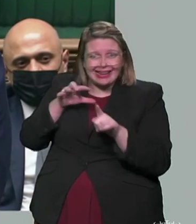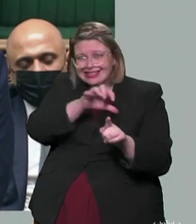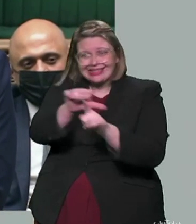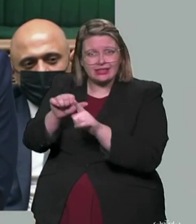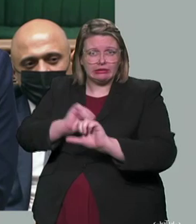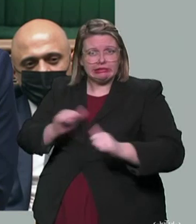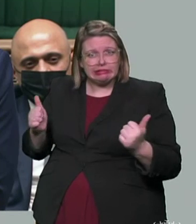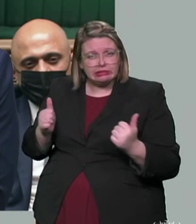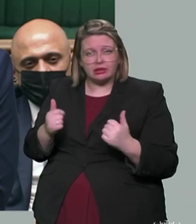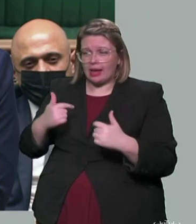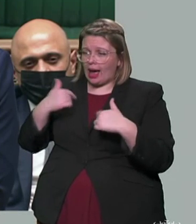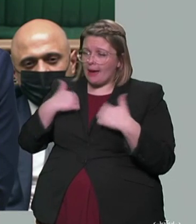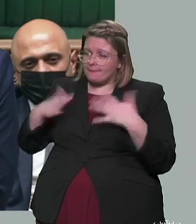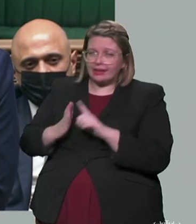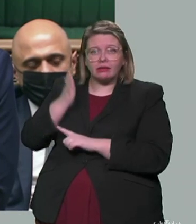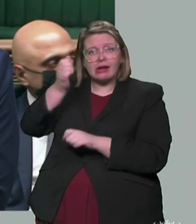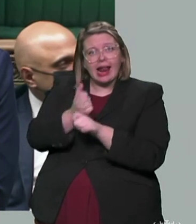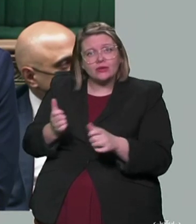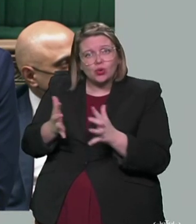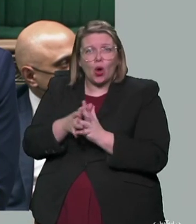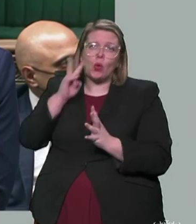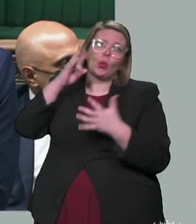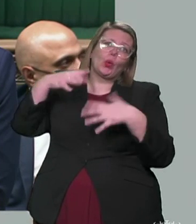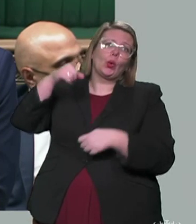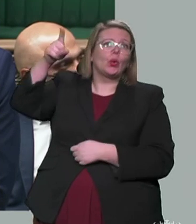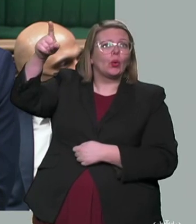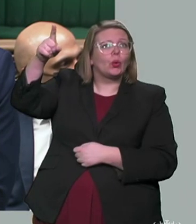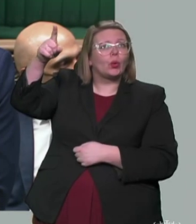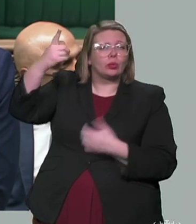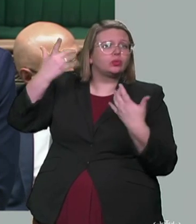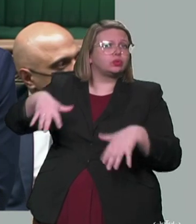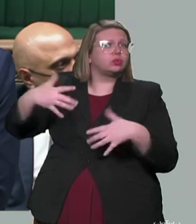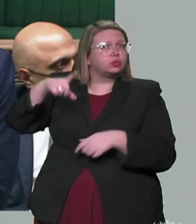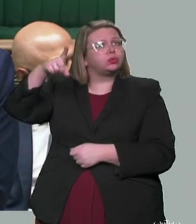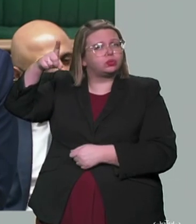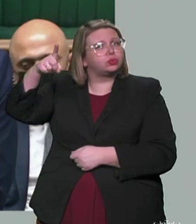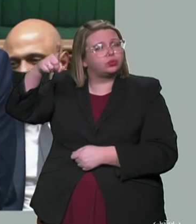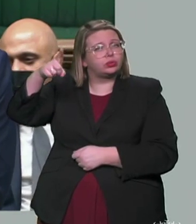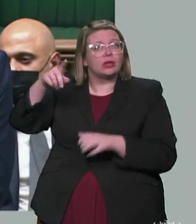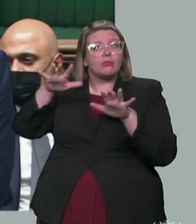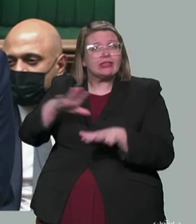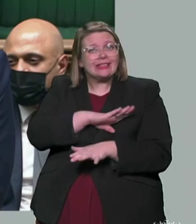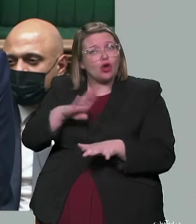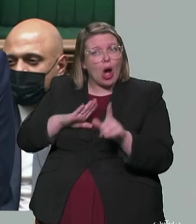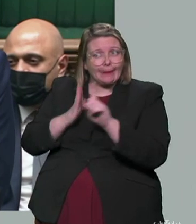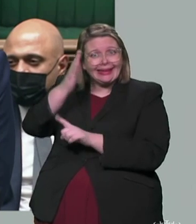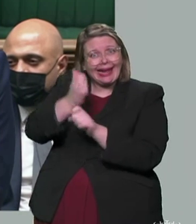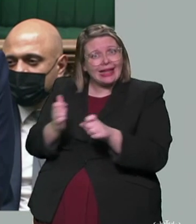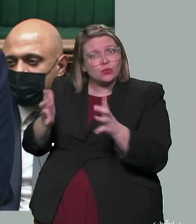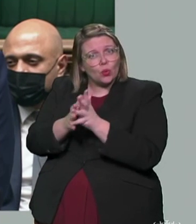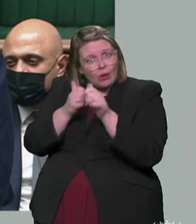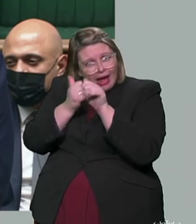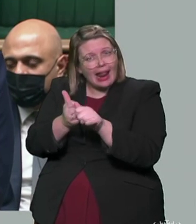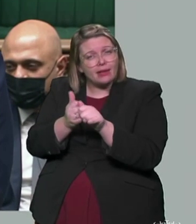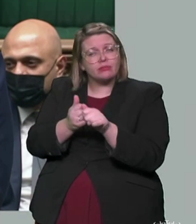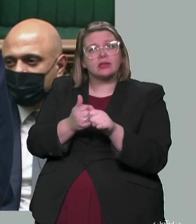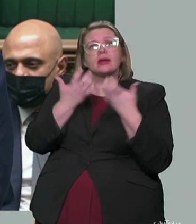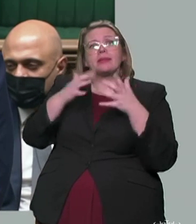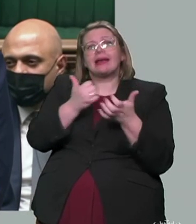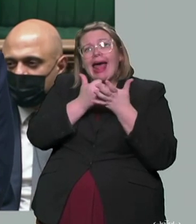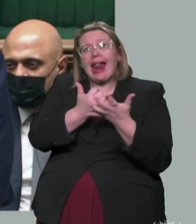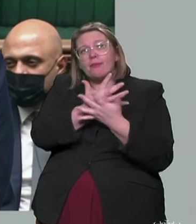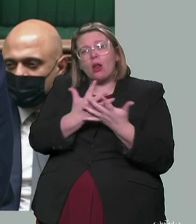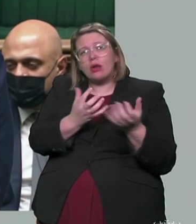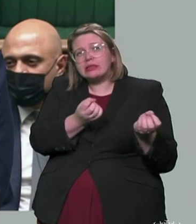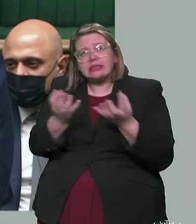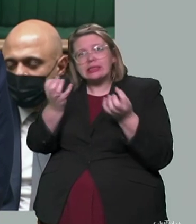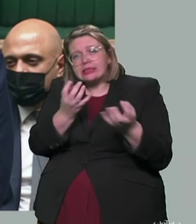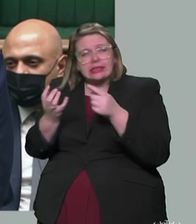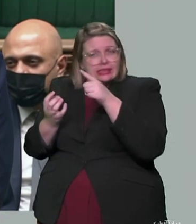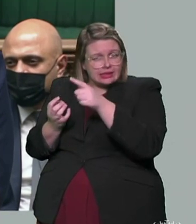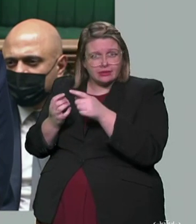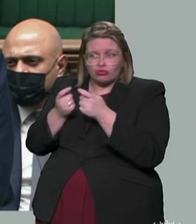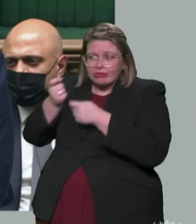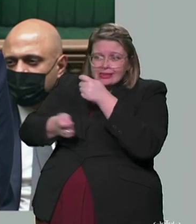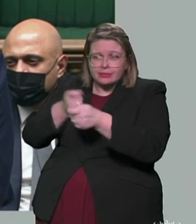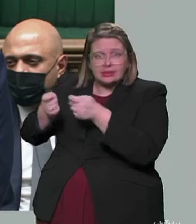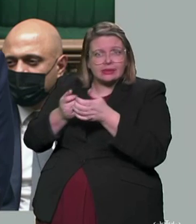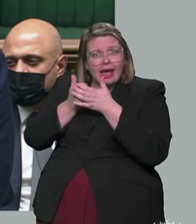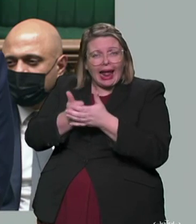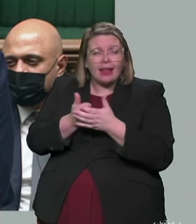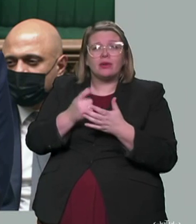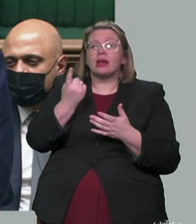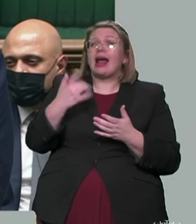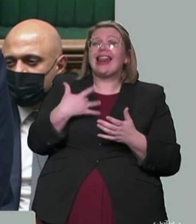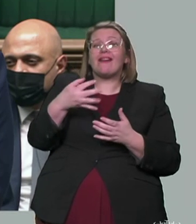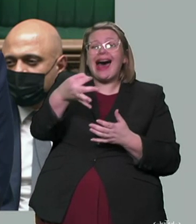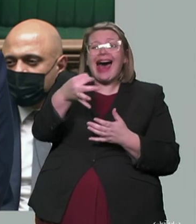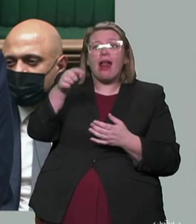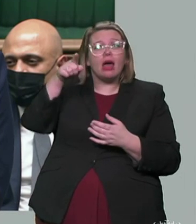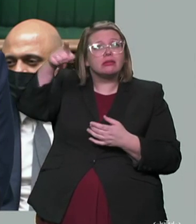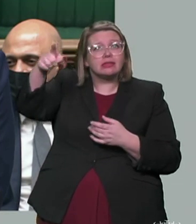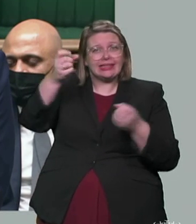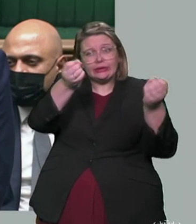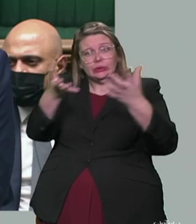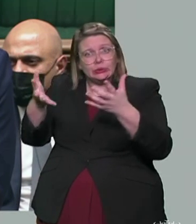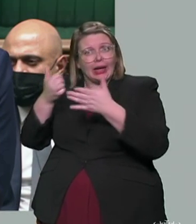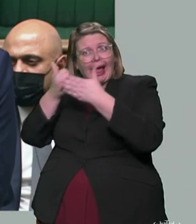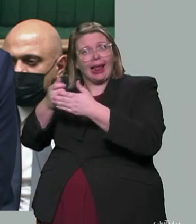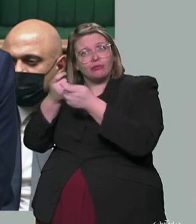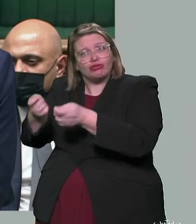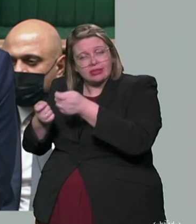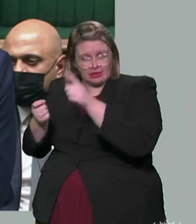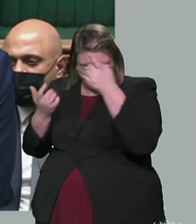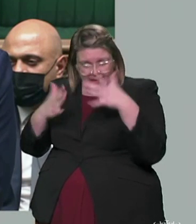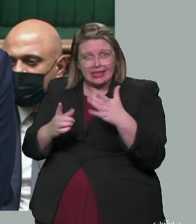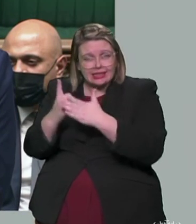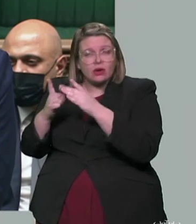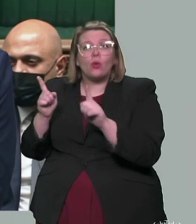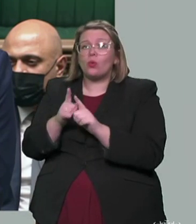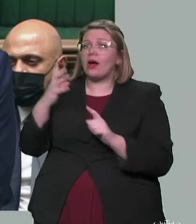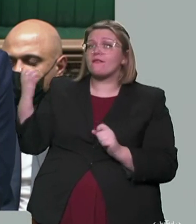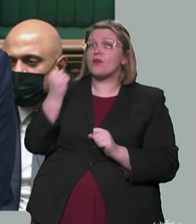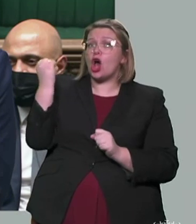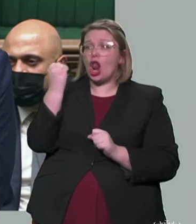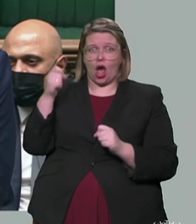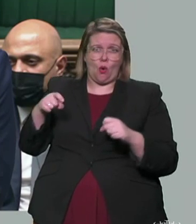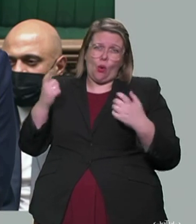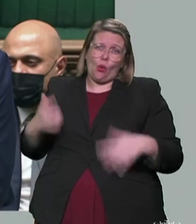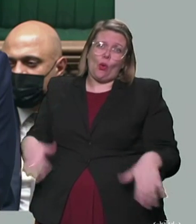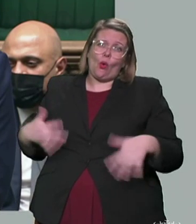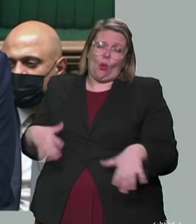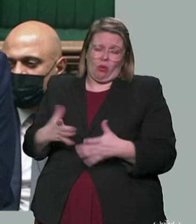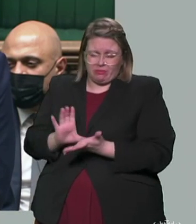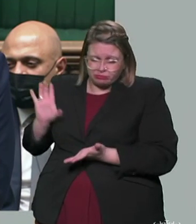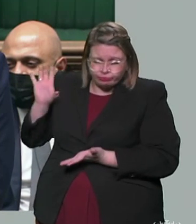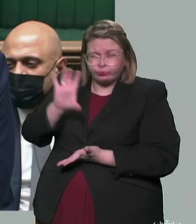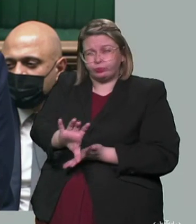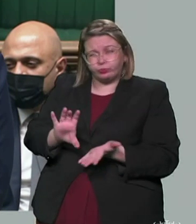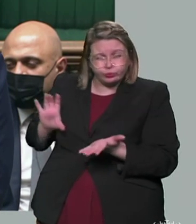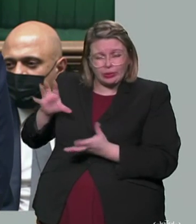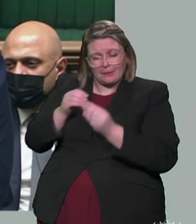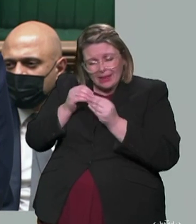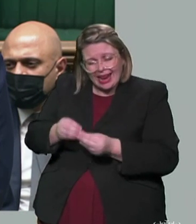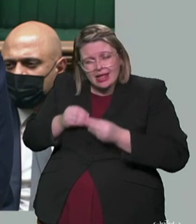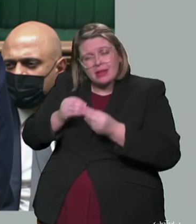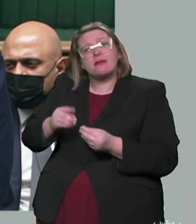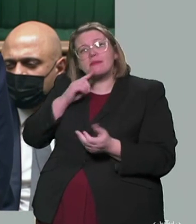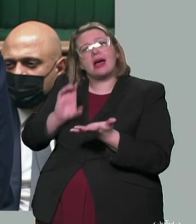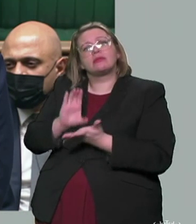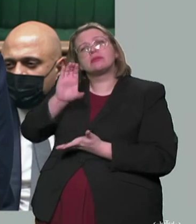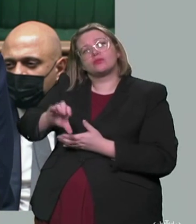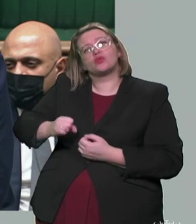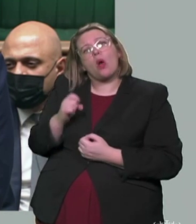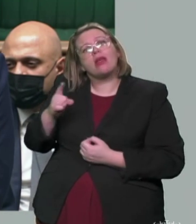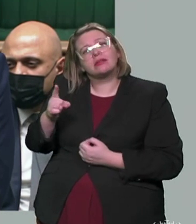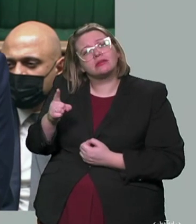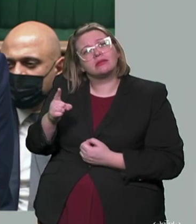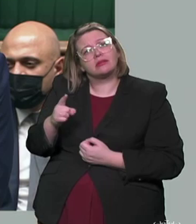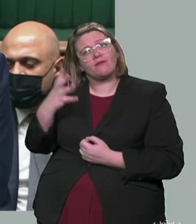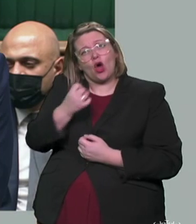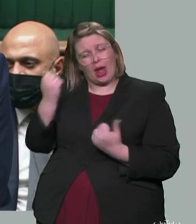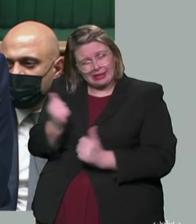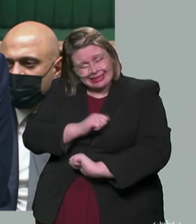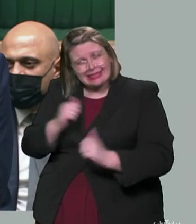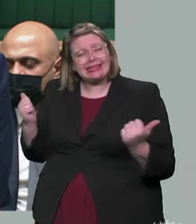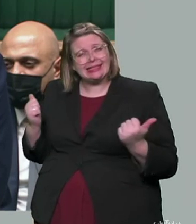I have seen in Glasgow and elsewhere, on the heroic actions of the British Army in ferrying vulnerable people who needed urgent covid treatment from remote Scottish islands to places where they could receive care, and on the huge furlough operation that saw many billions of pounds spent in Scotland, and a fine thing, too.